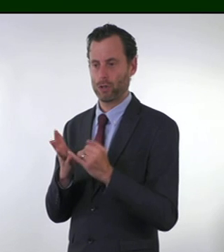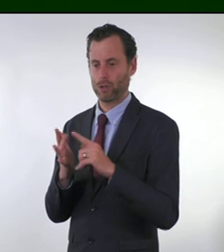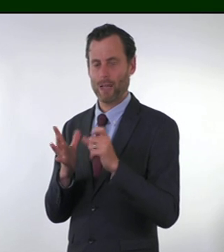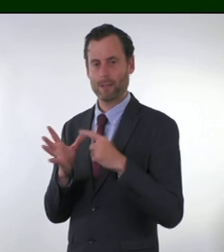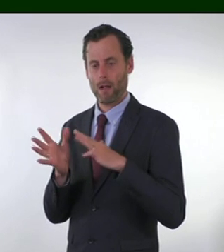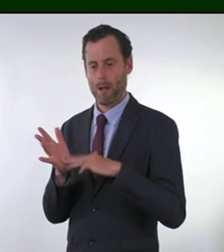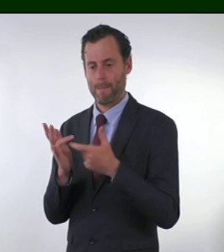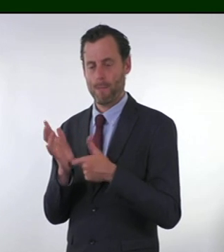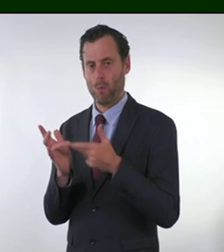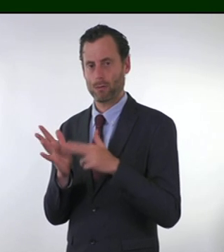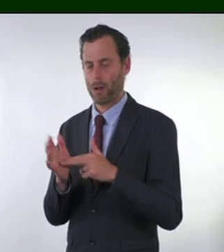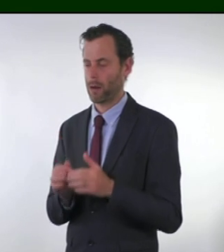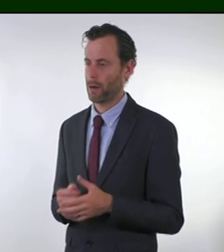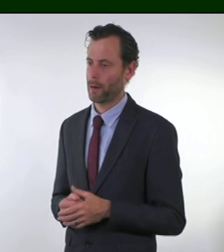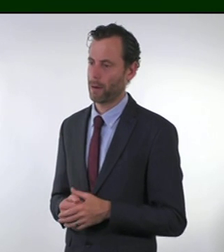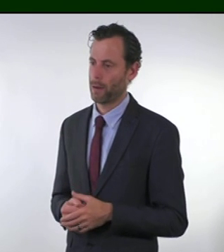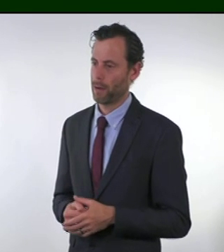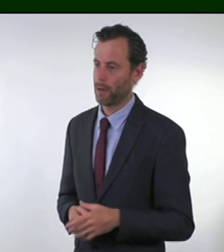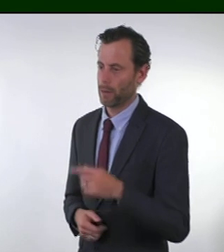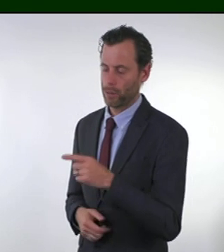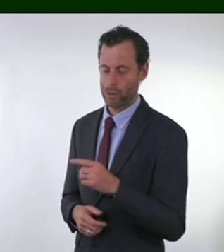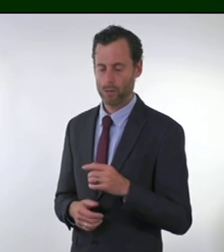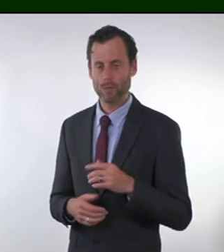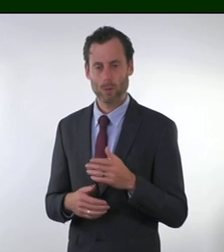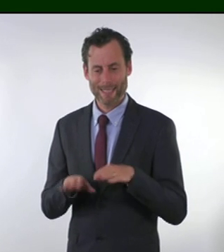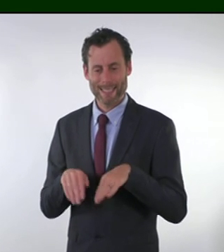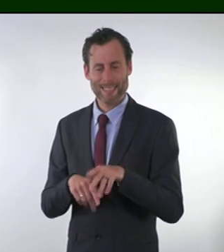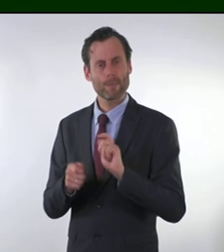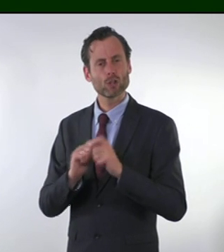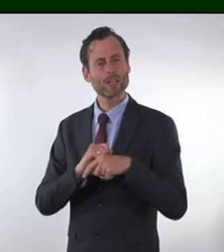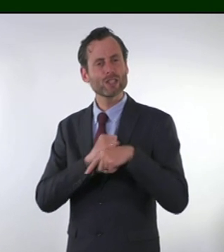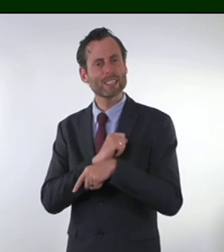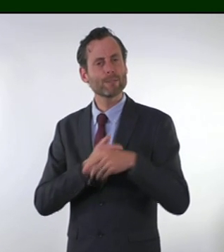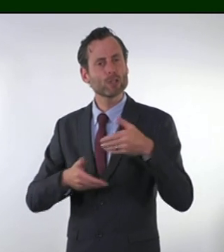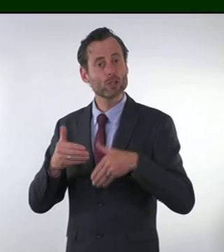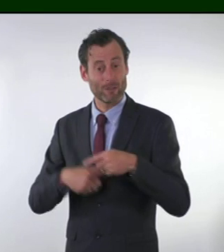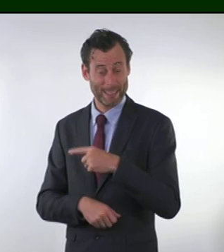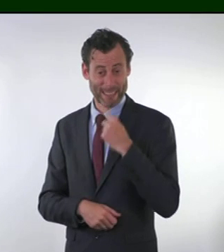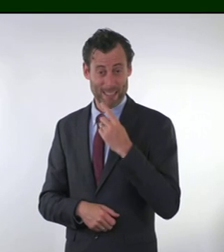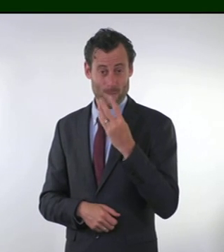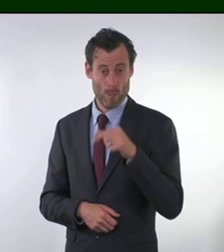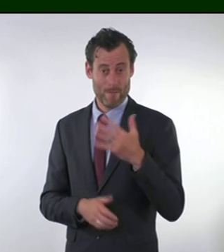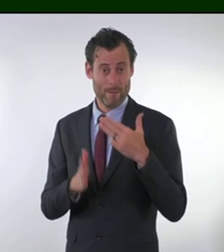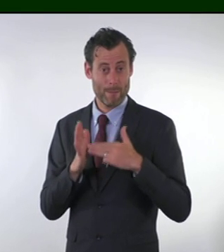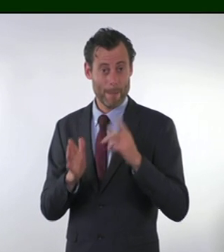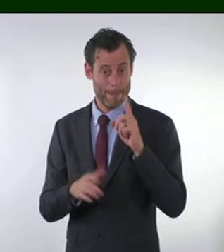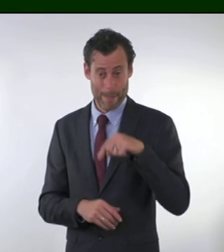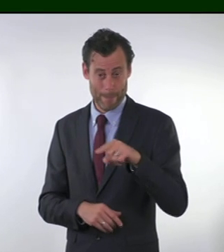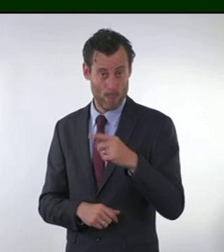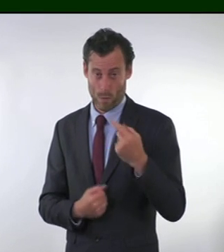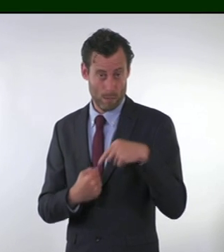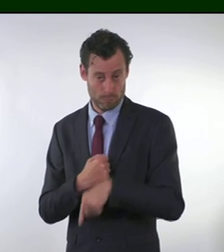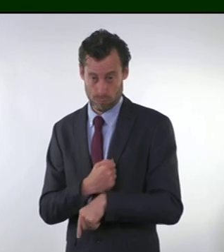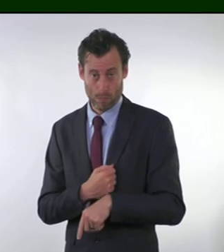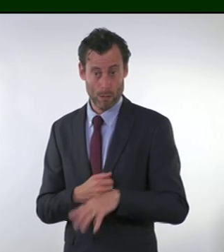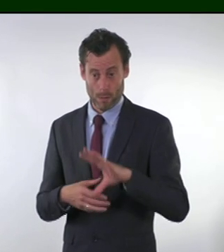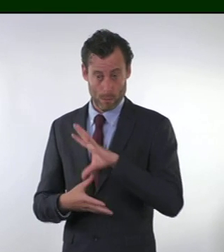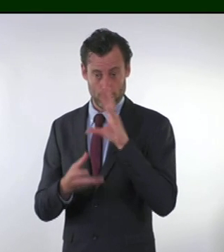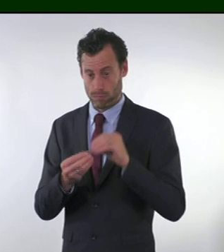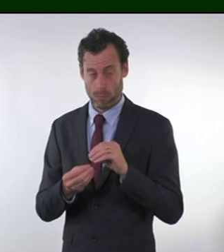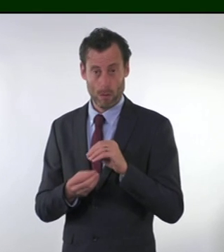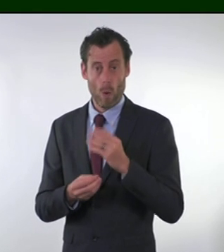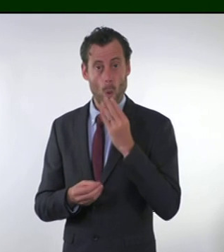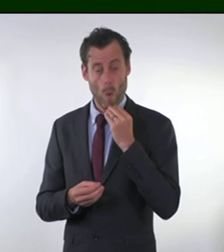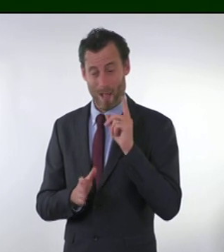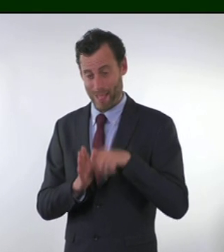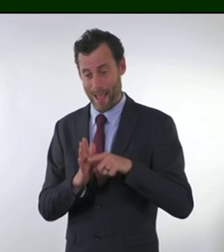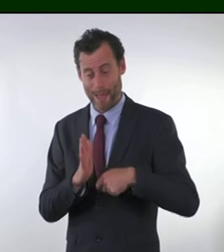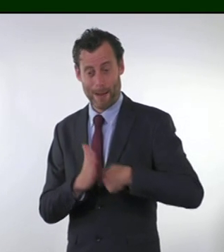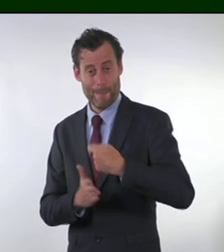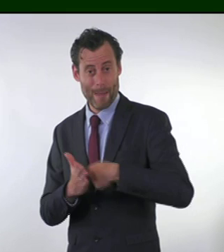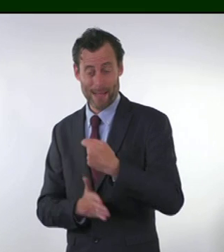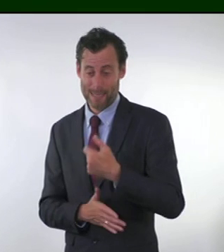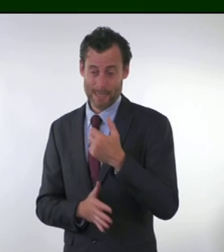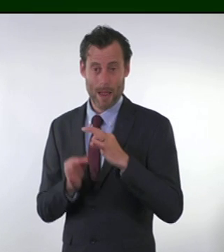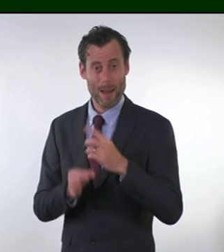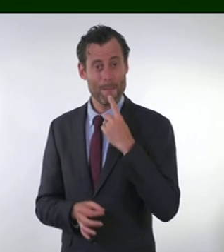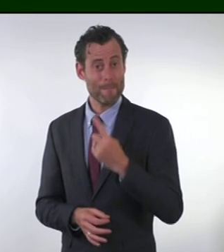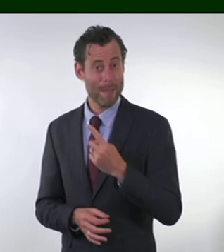According to StepChange Debt Charity, 4.5 million people have lost income and accumulated £6 billion of debt in arrears on household bills during the pandemic.